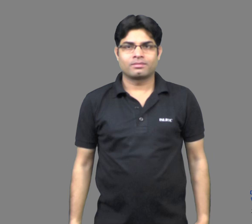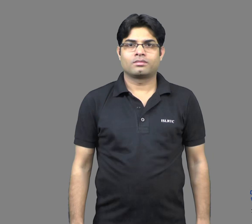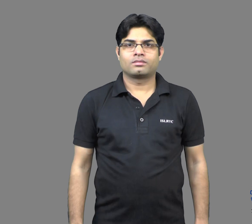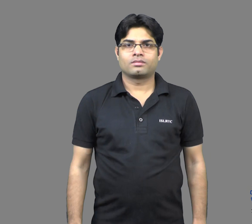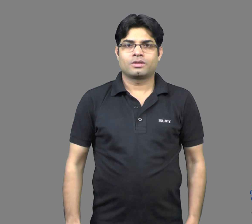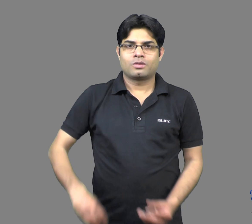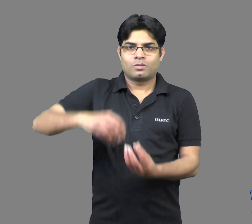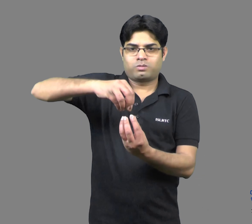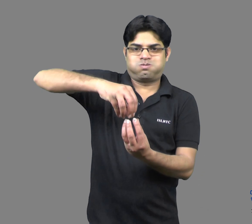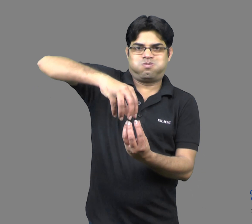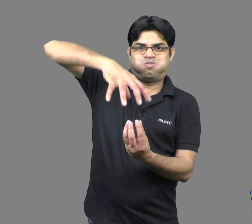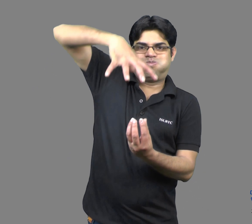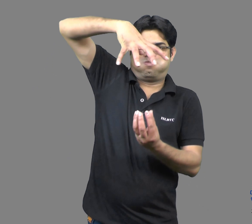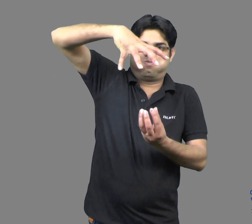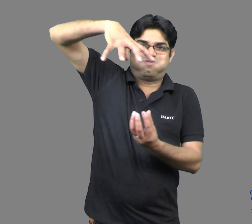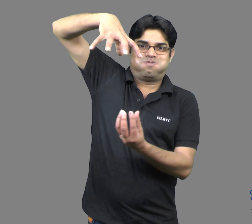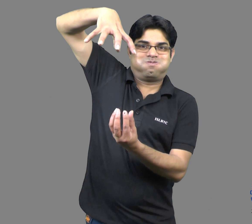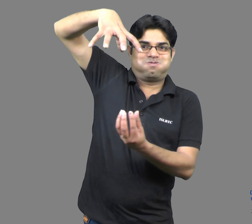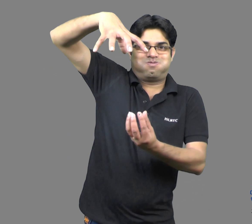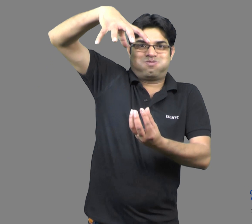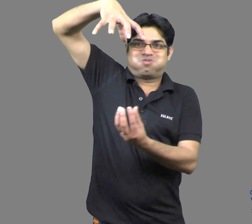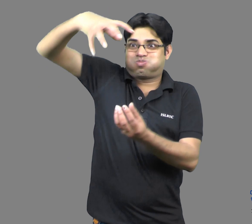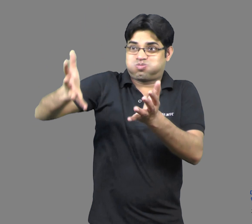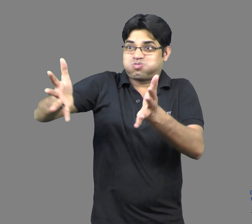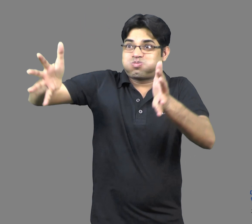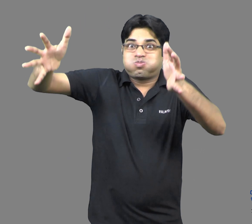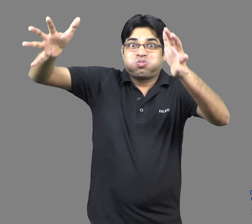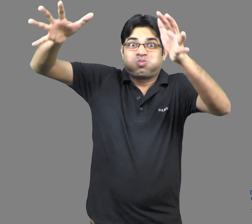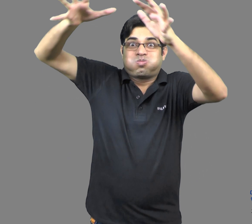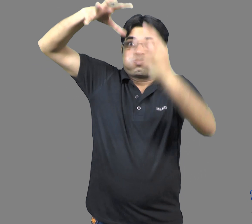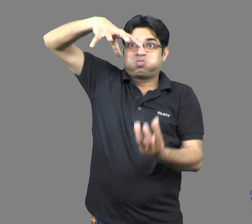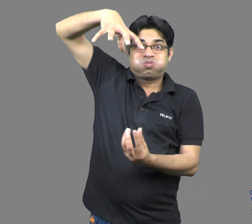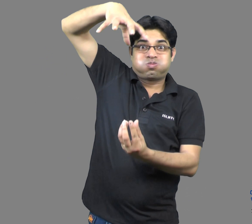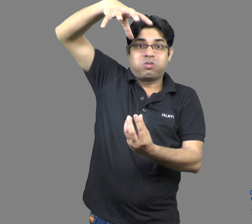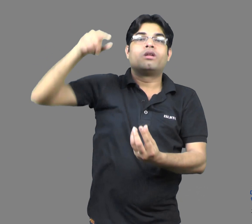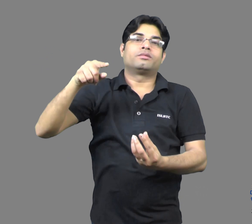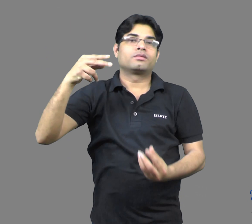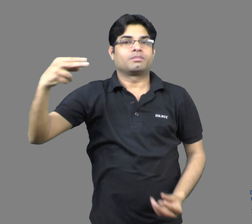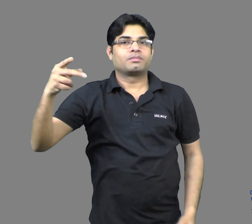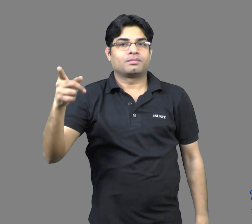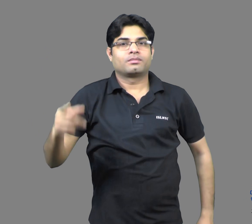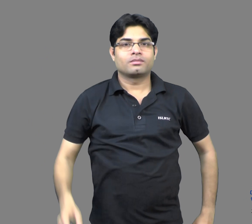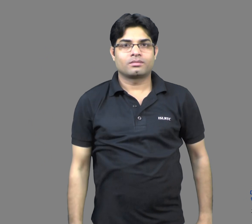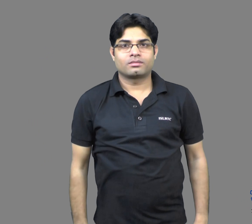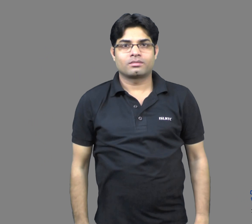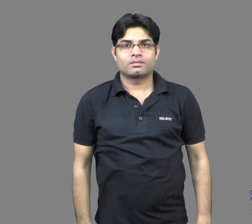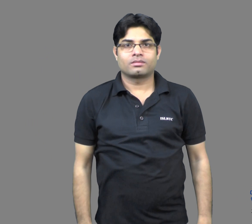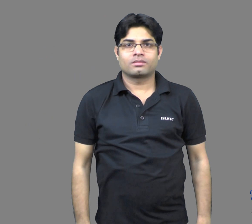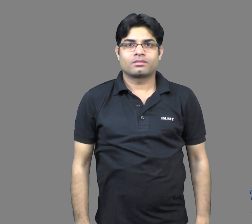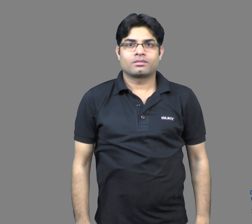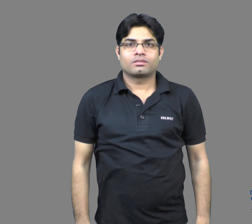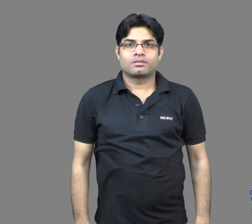Hot Air Balloon